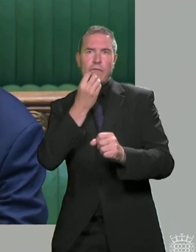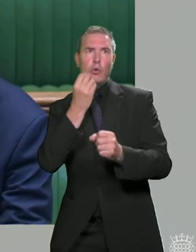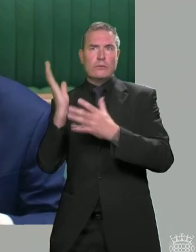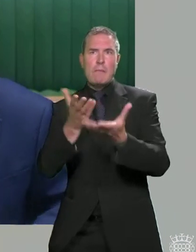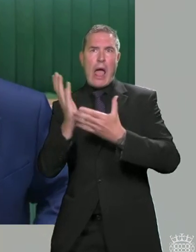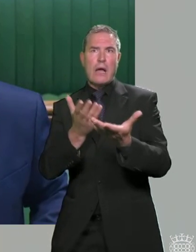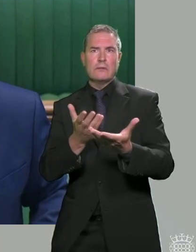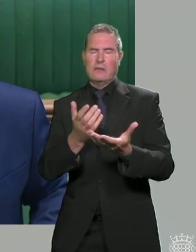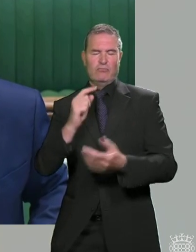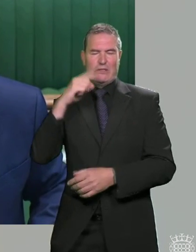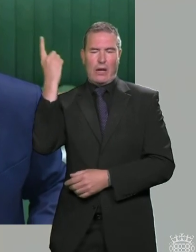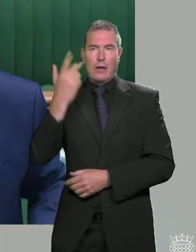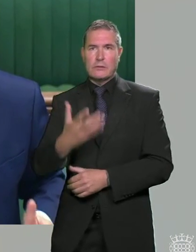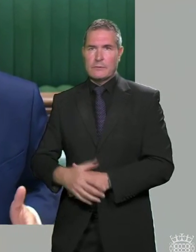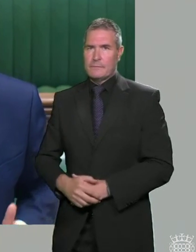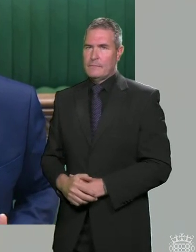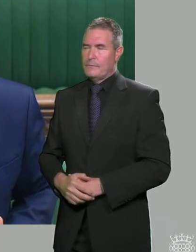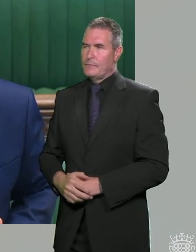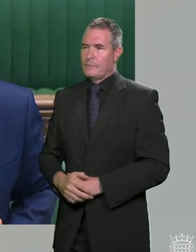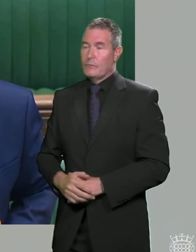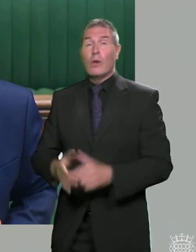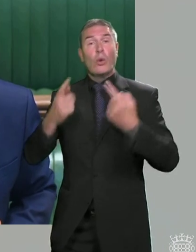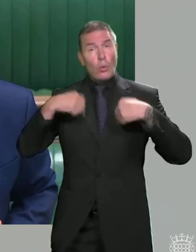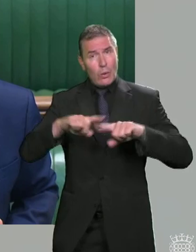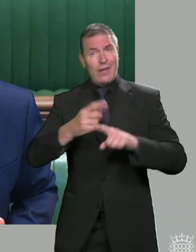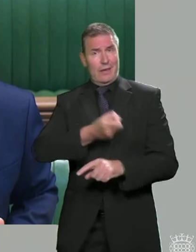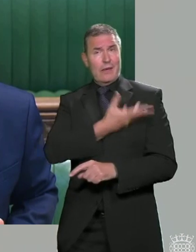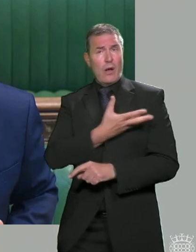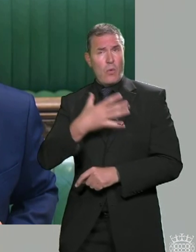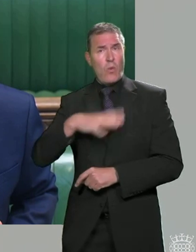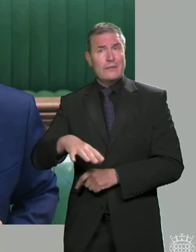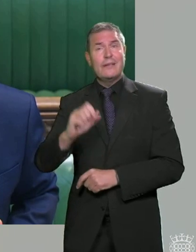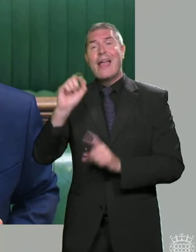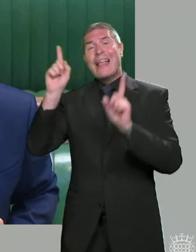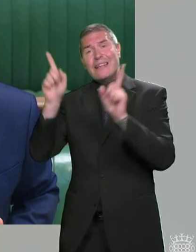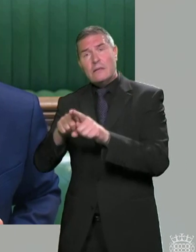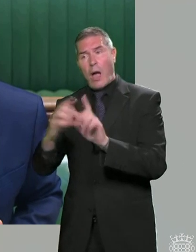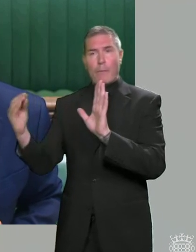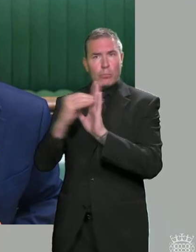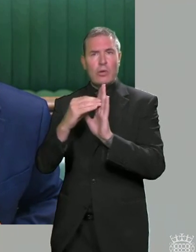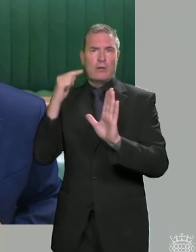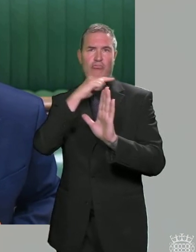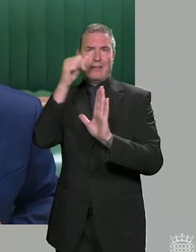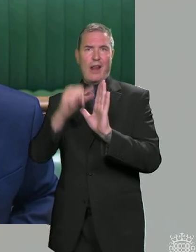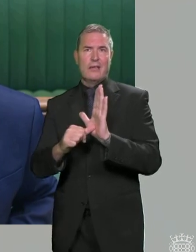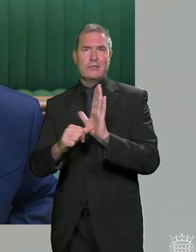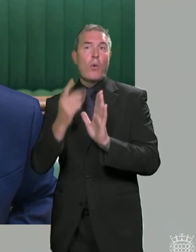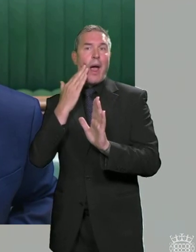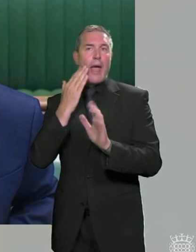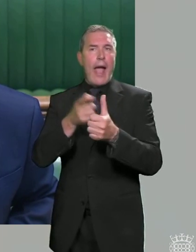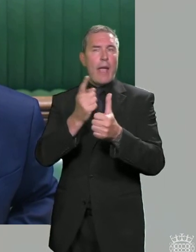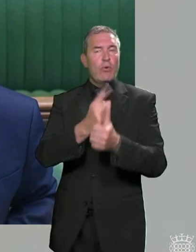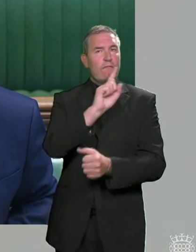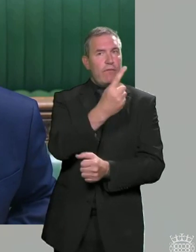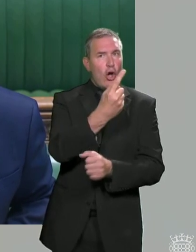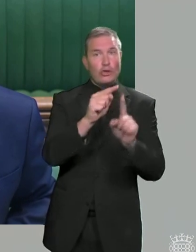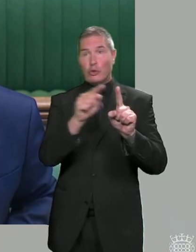It is absolutely ridiculous. What we were arguing for was for India to be on the red list between 1 and 23 April.